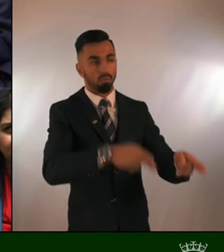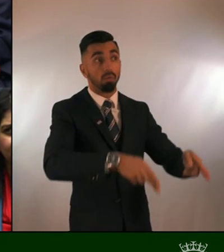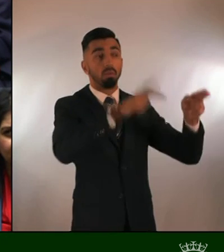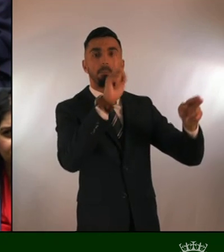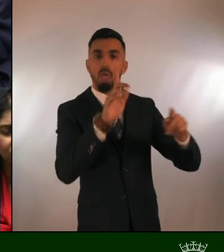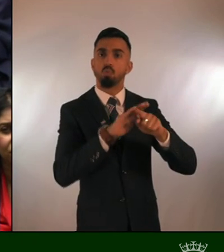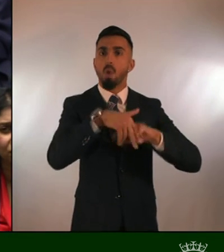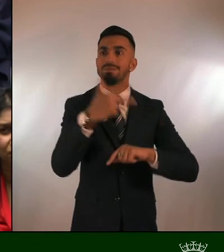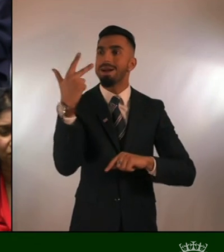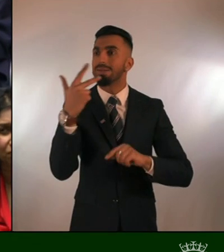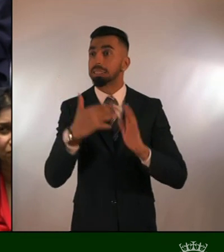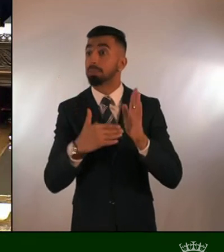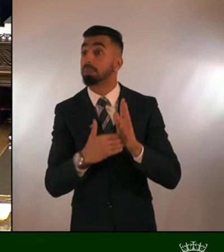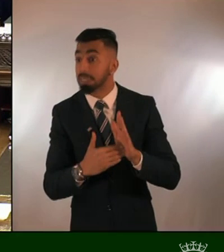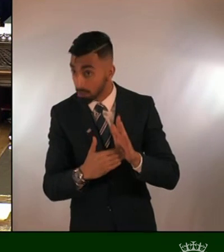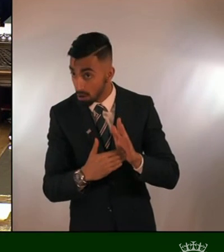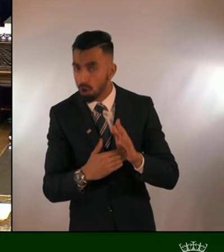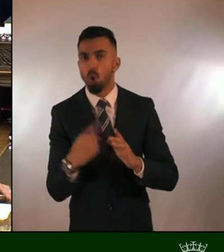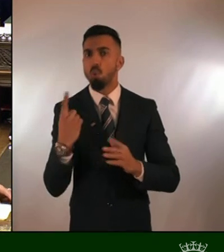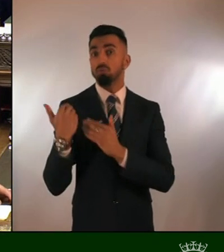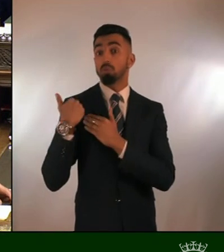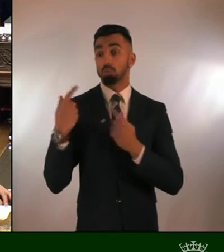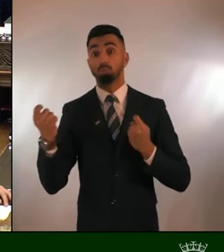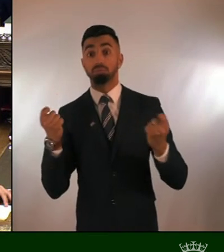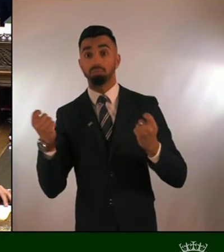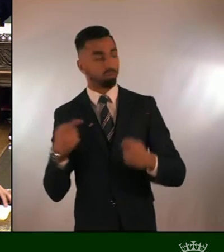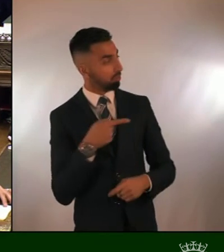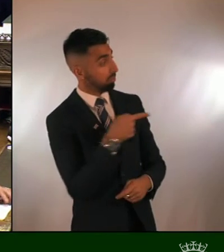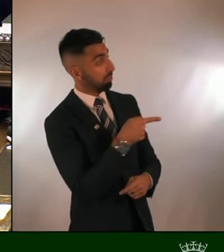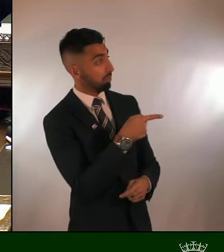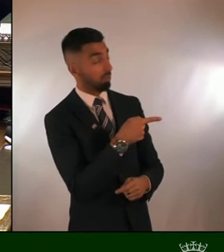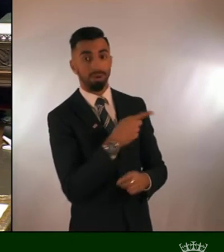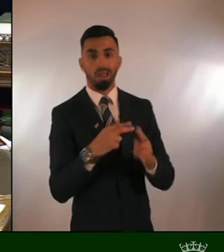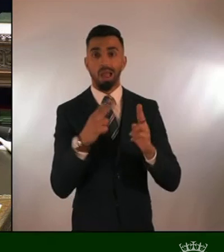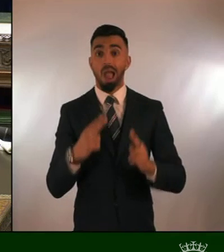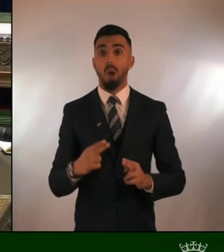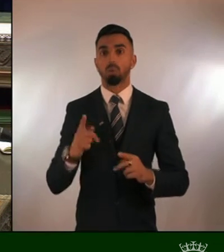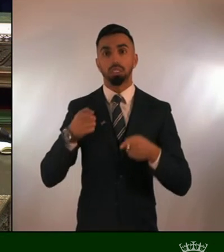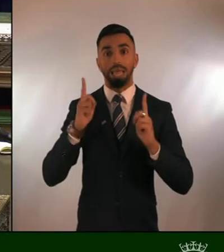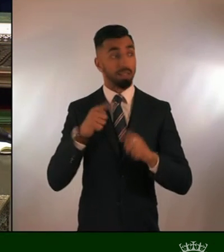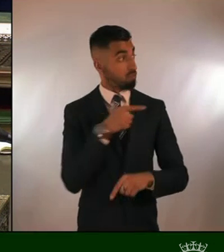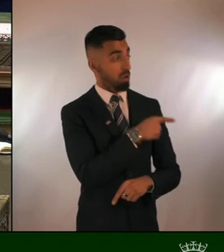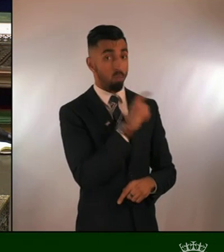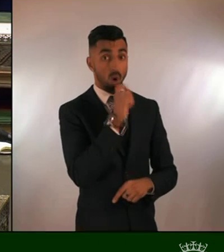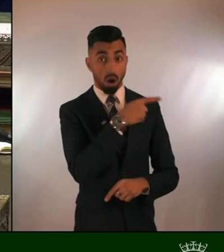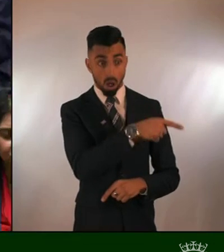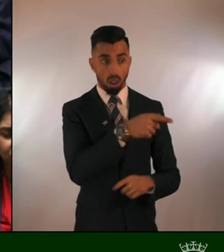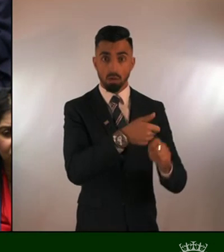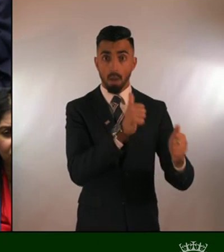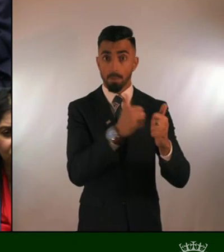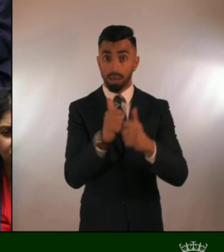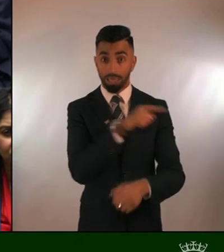My right honourable Friend the Housing Secretary will spearhead our efforts to make sure that developers and building owners do their fair share as well.